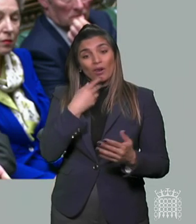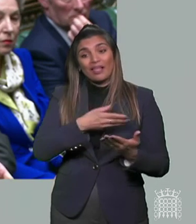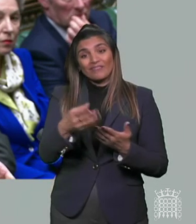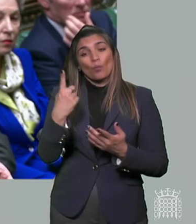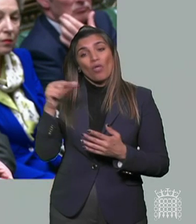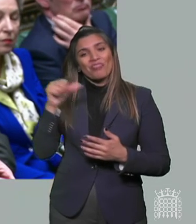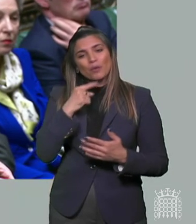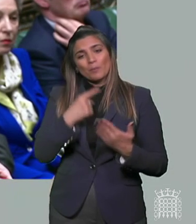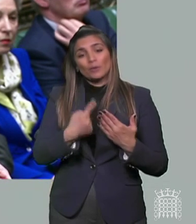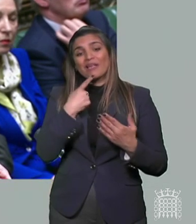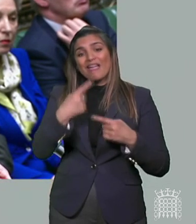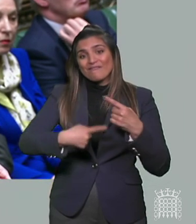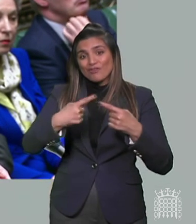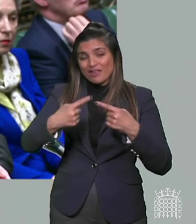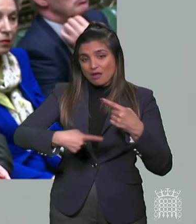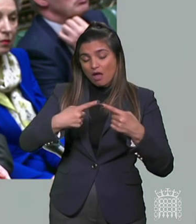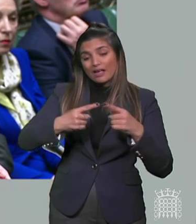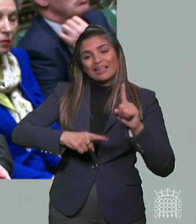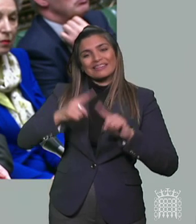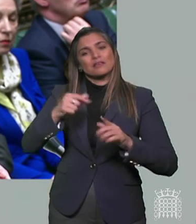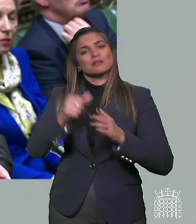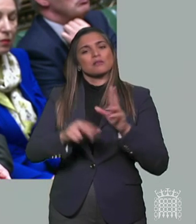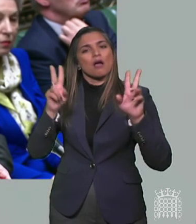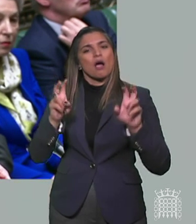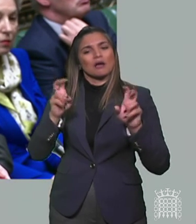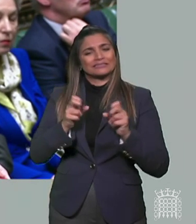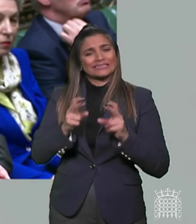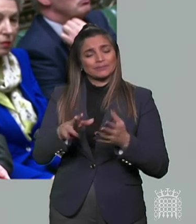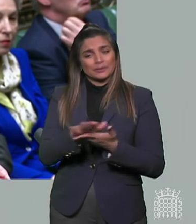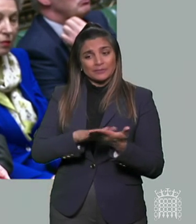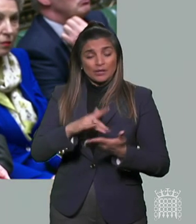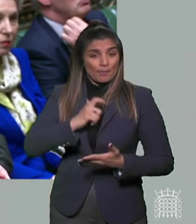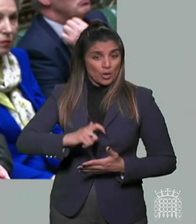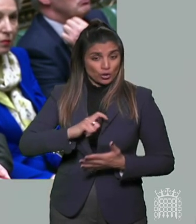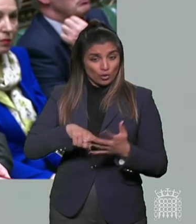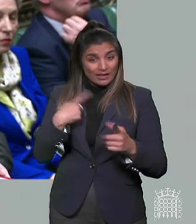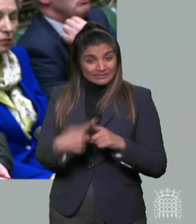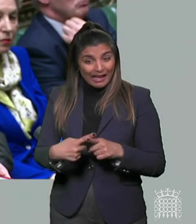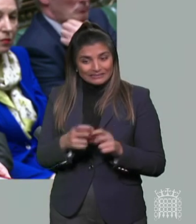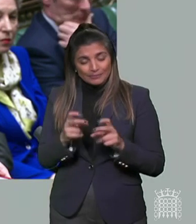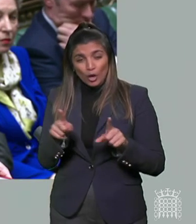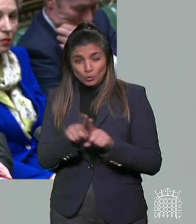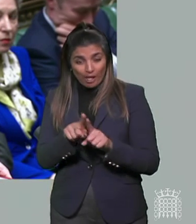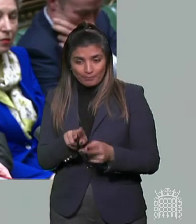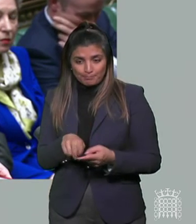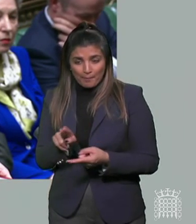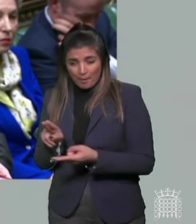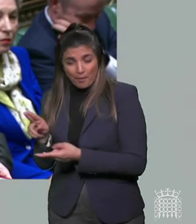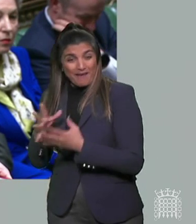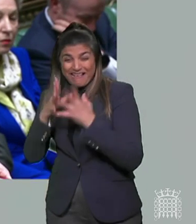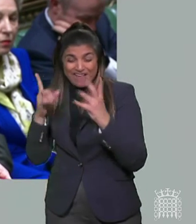We have introduced the kickstart scheme, and have increased the personal tax threshold by more than 50% since 2010.